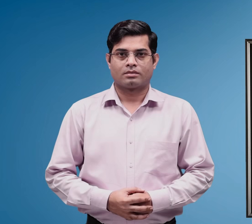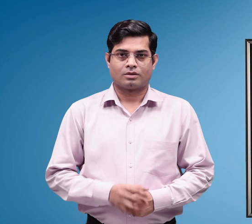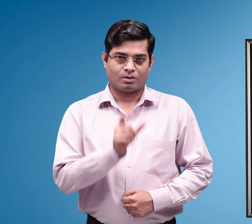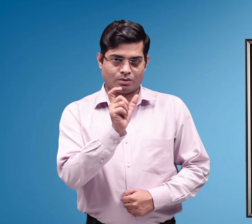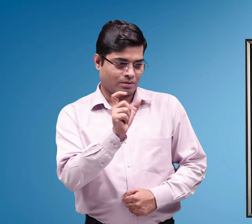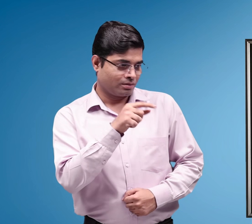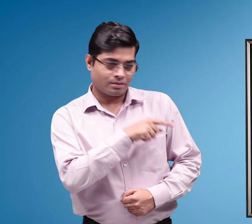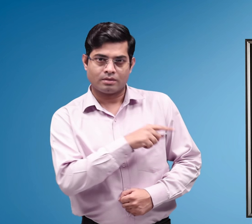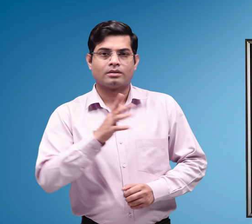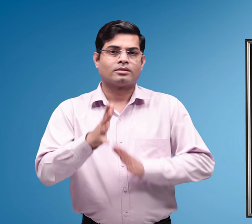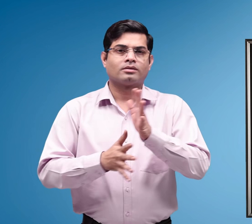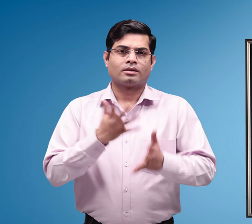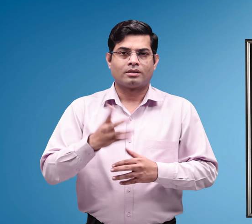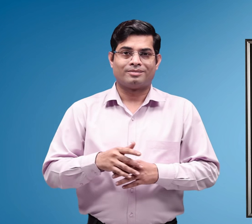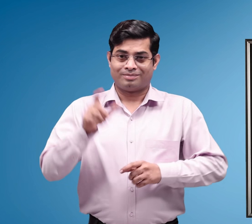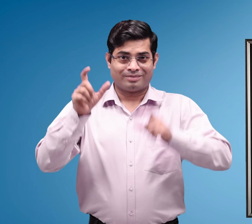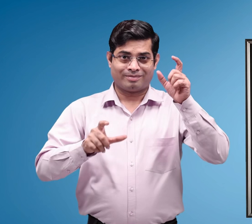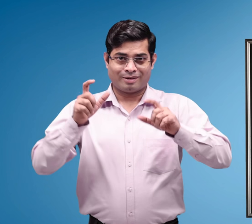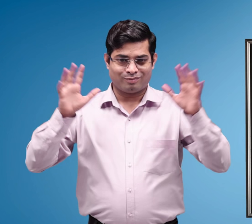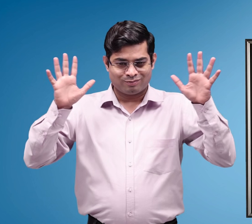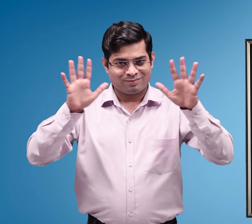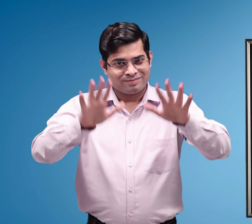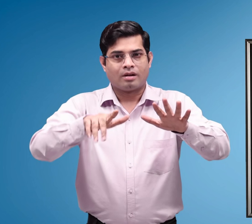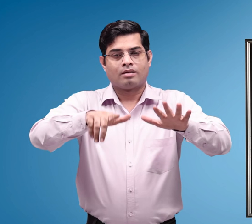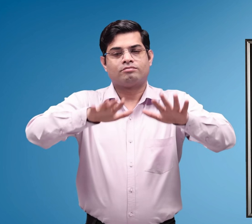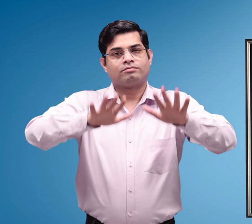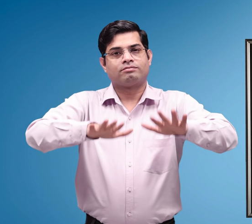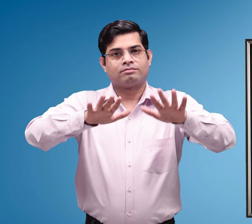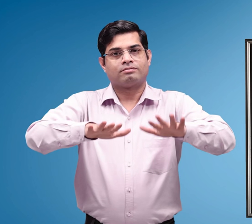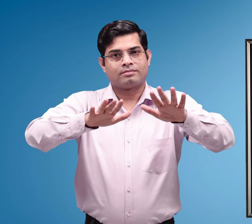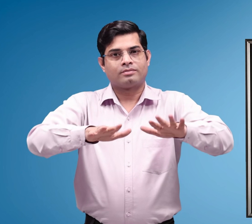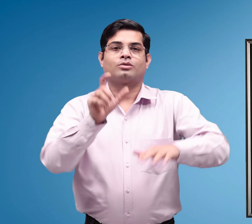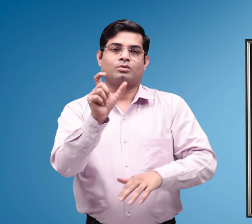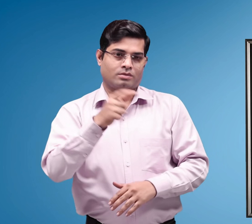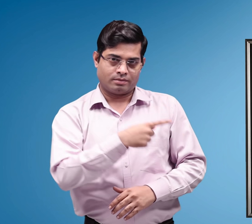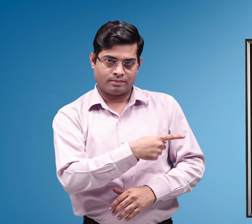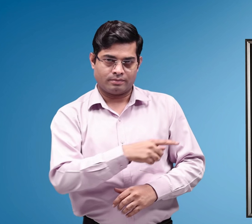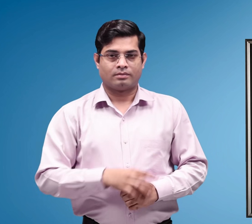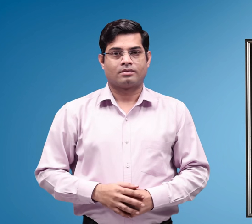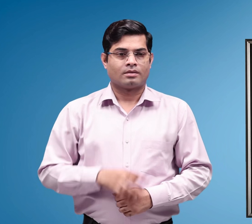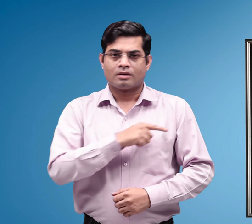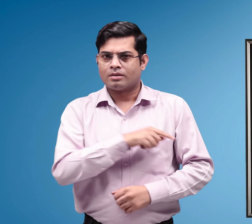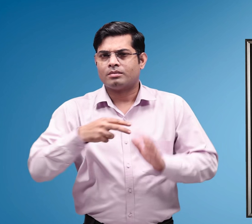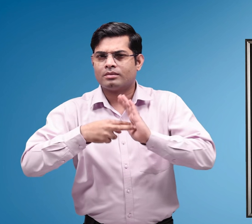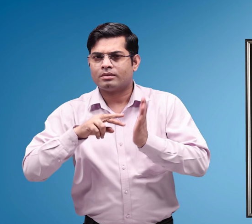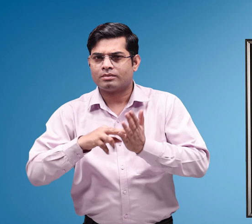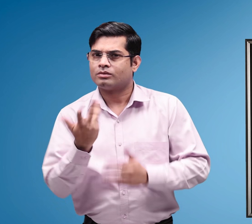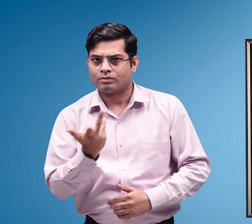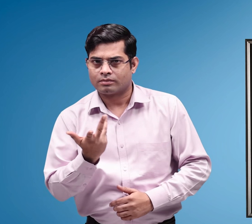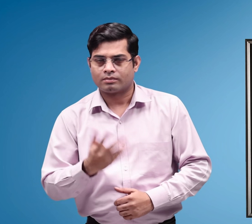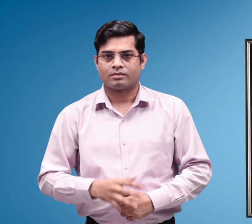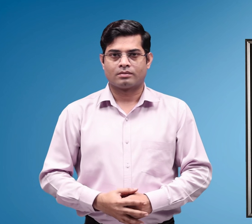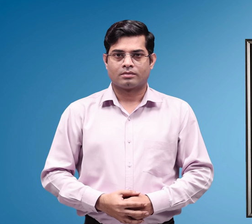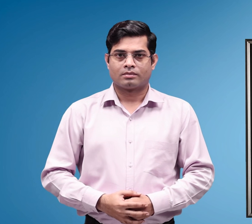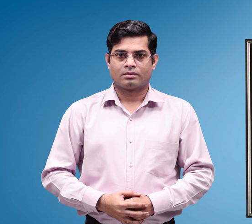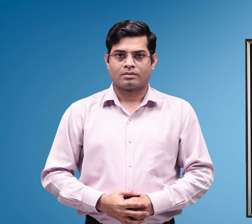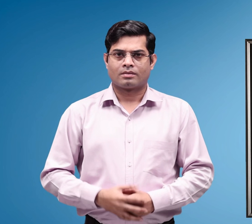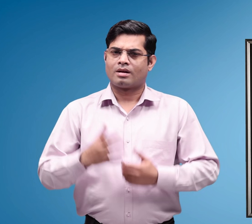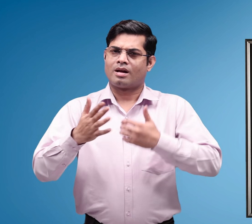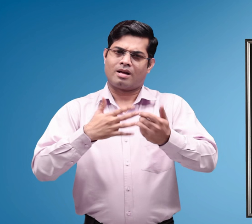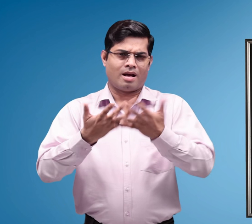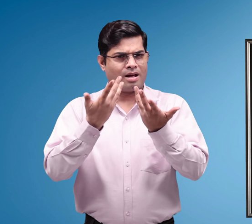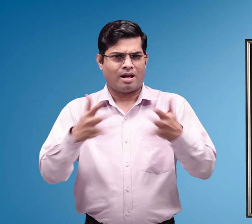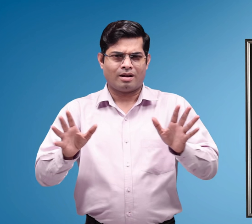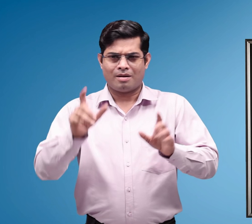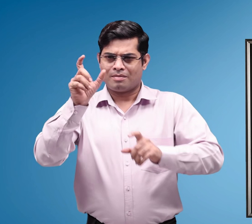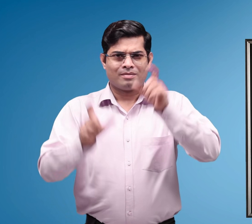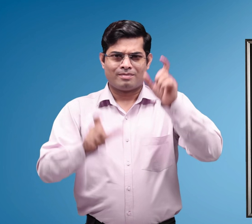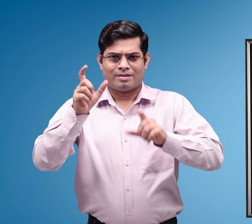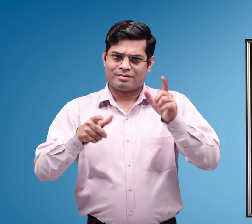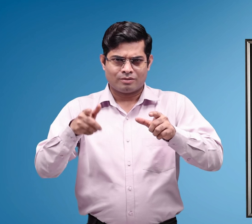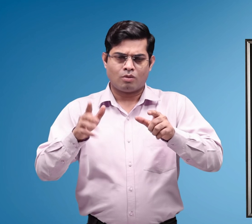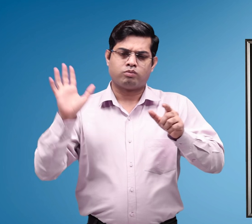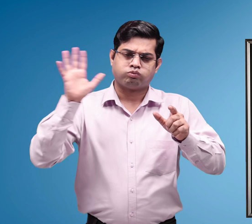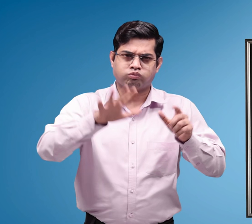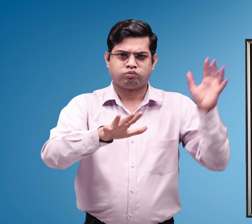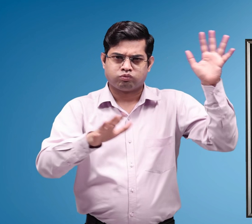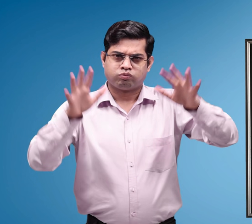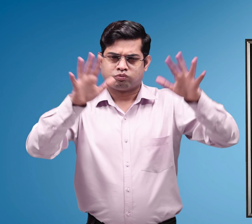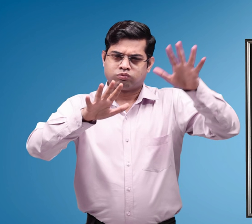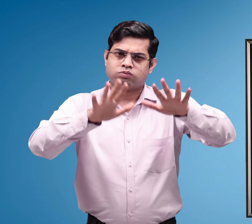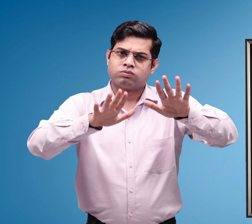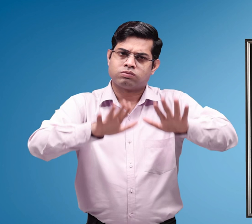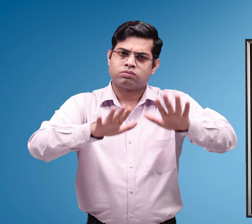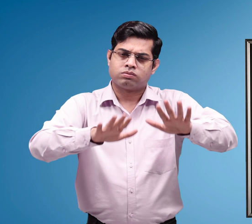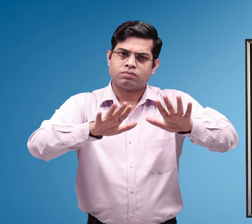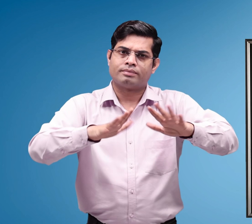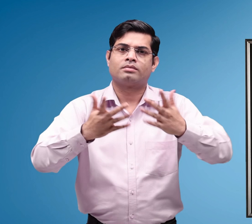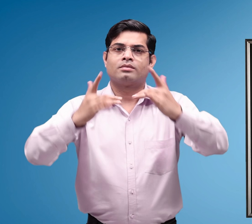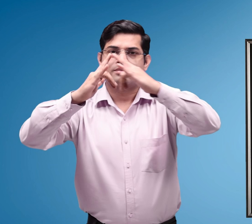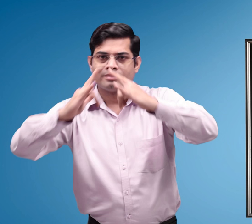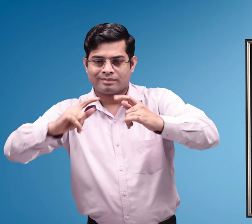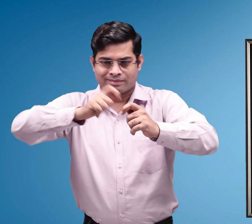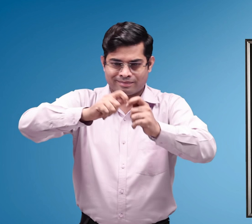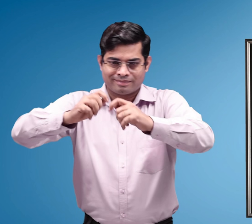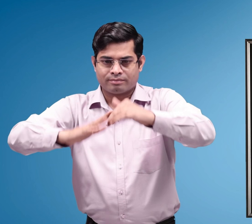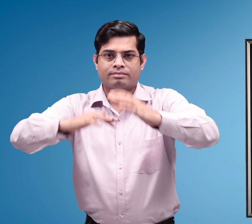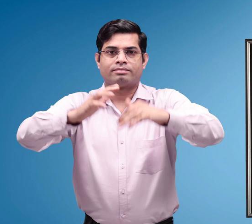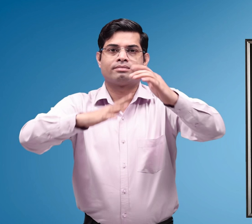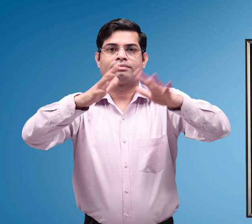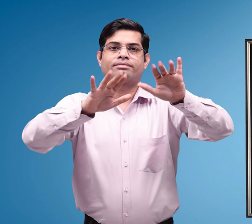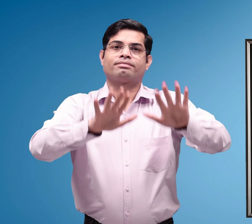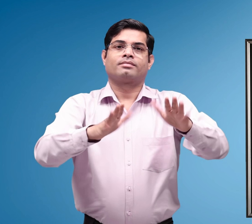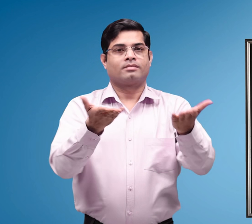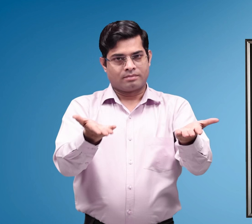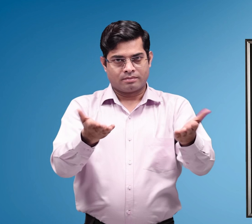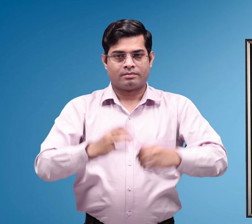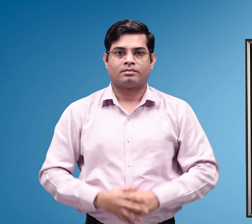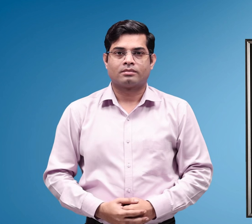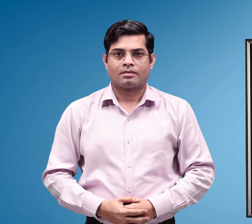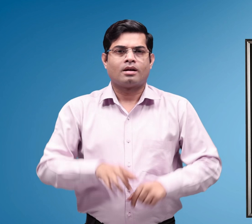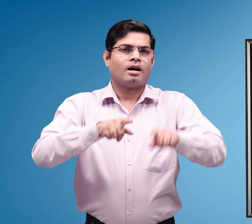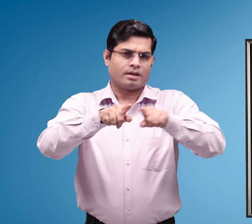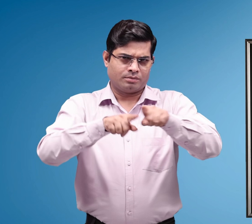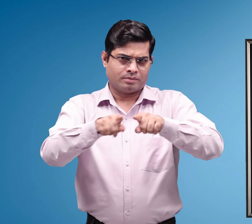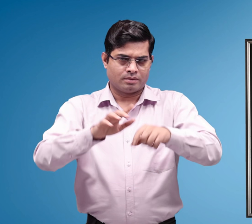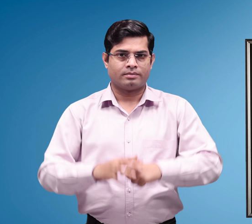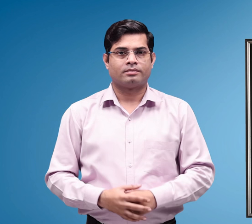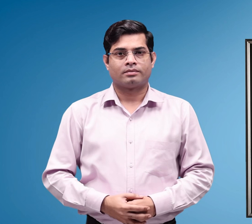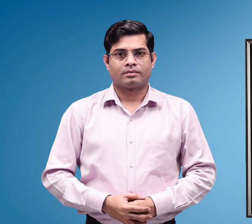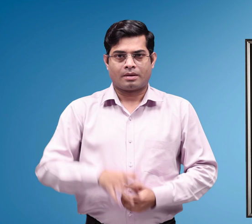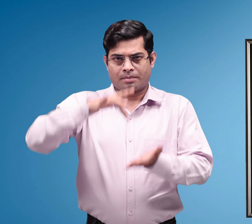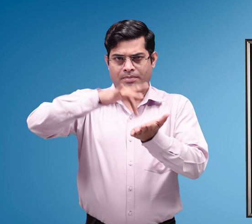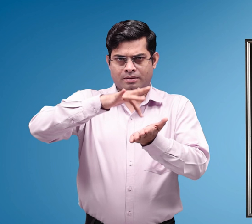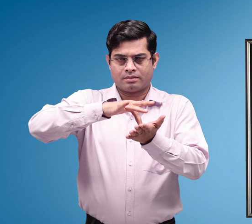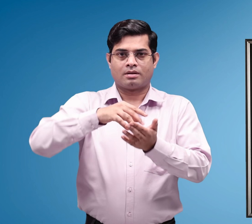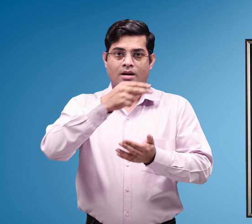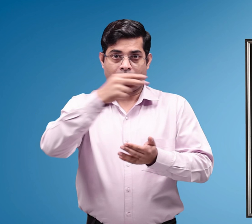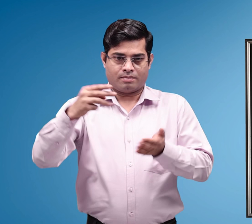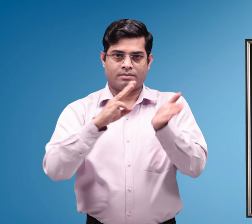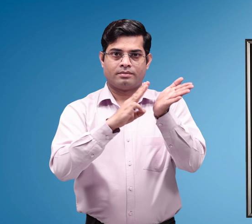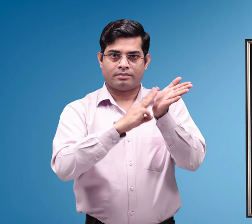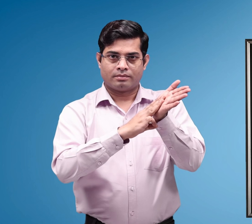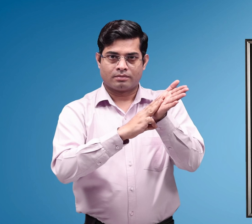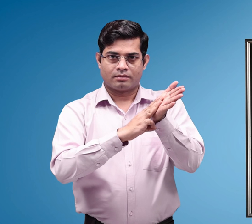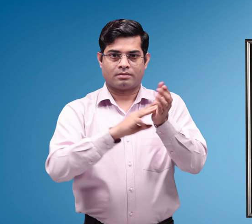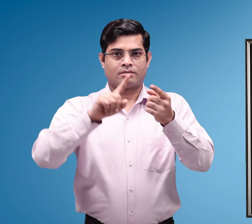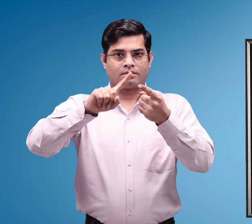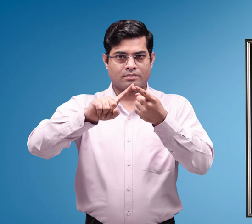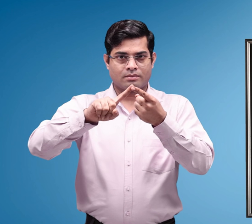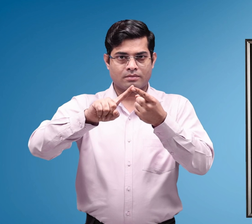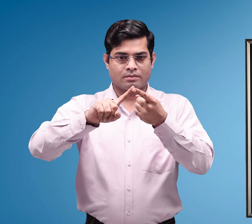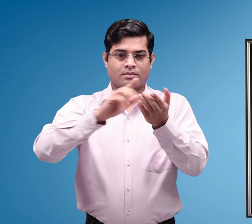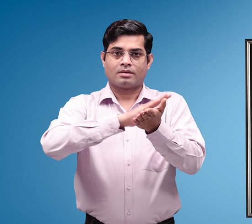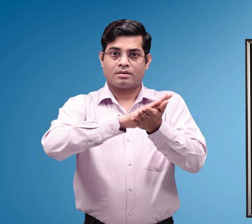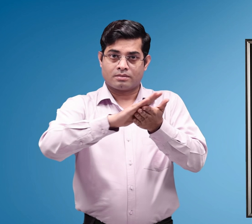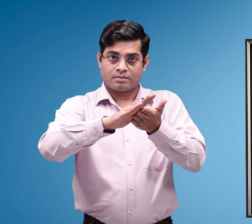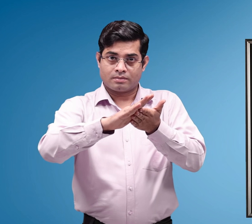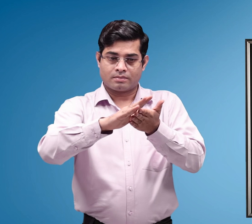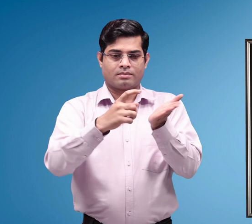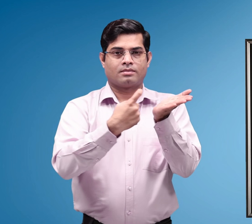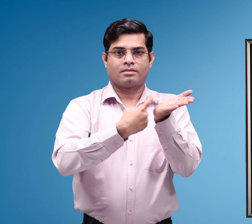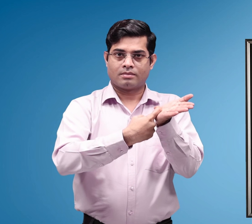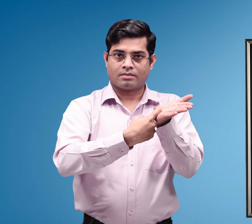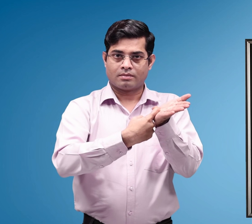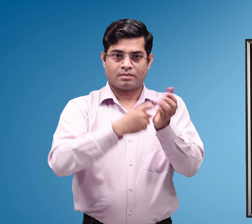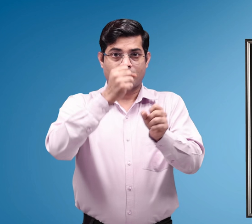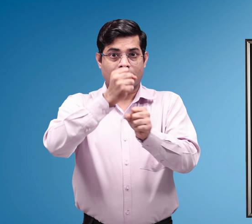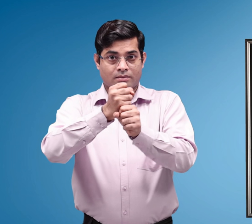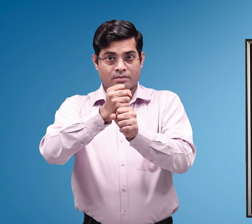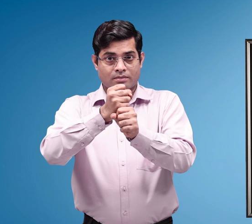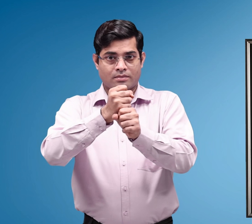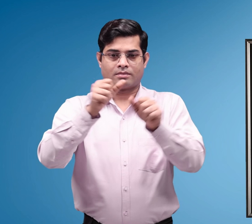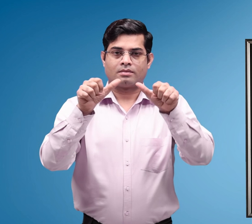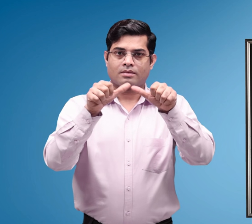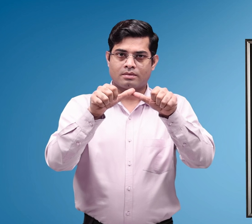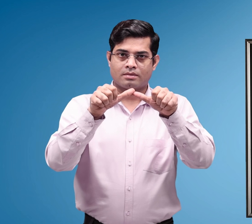settlement This sign means settlement. It refers to a place where people come to live and make their homes, and settle down. For example, the beginning of settlement at Mehrgarh took place about 8000 years ago.